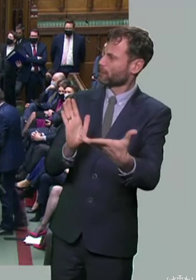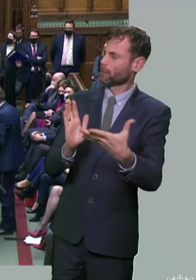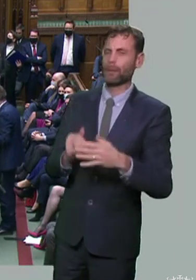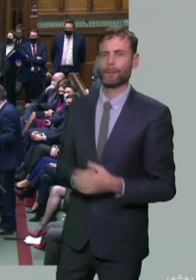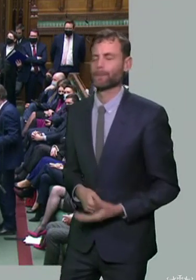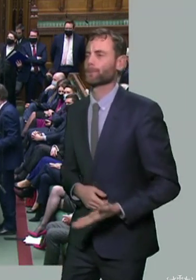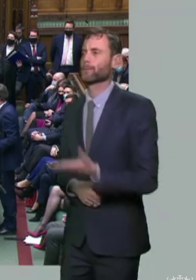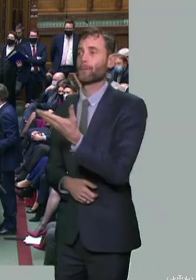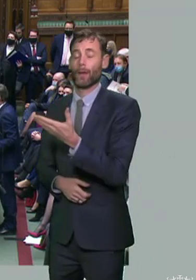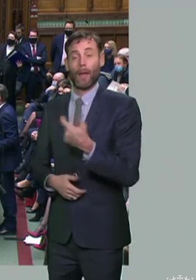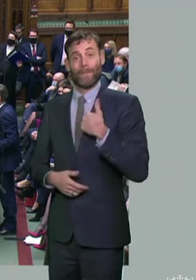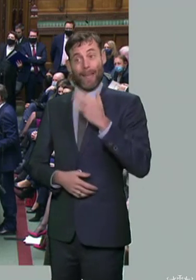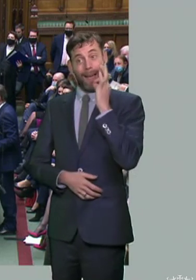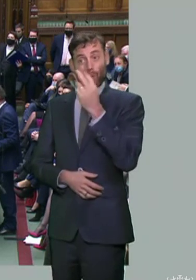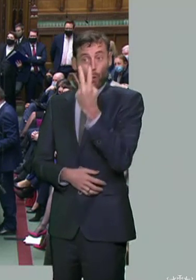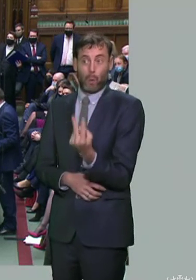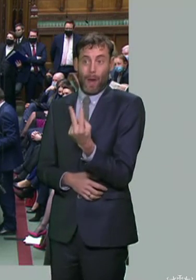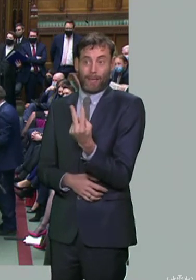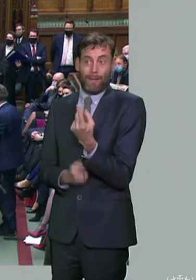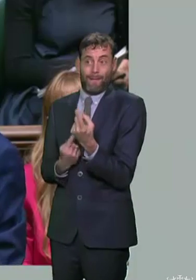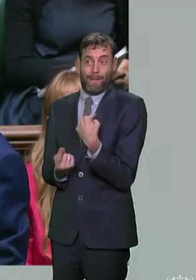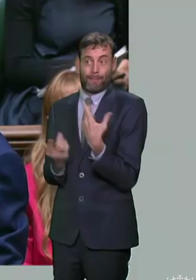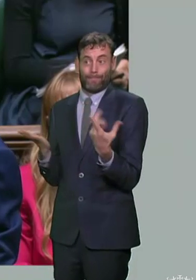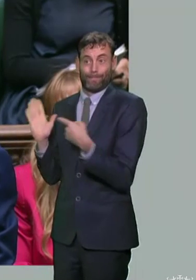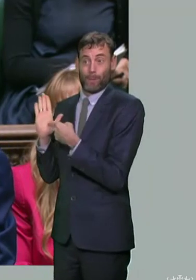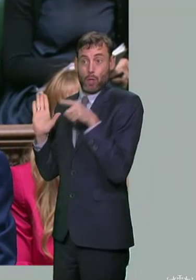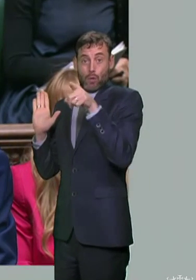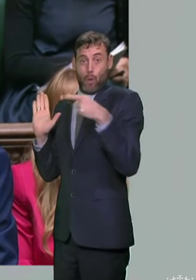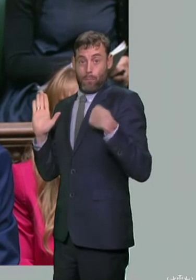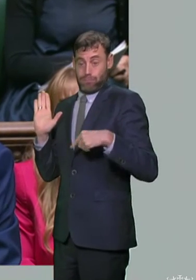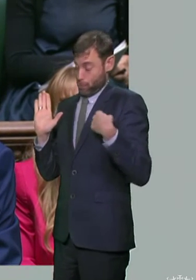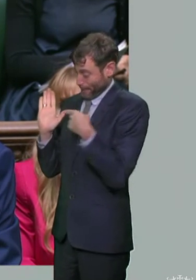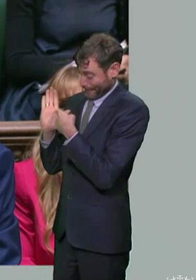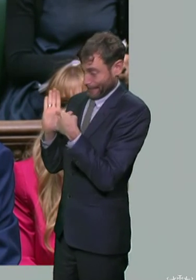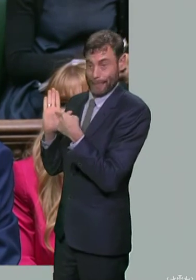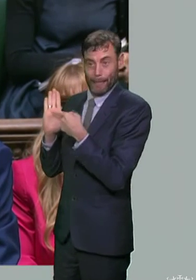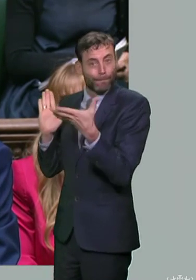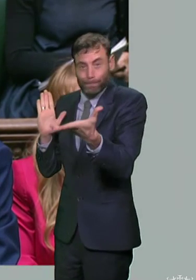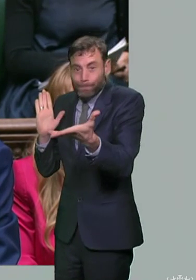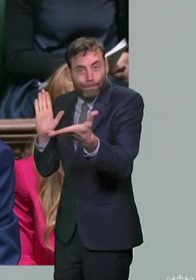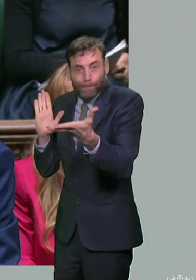The Prime Minister has had two opportunities to stand by his manifesto commitment and he has not taken them.